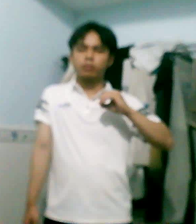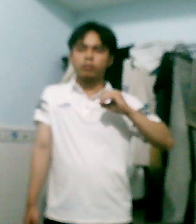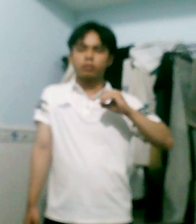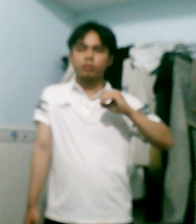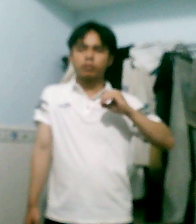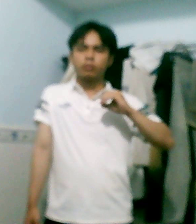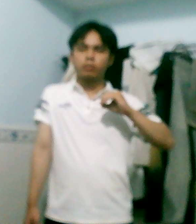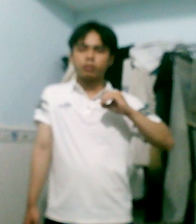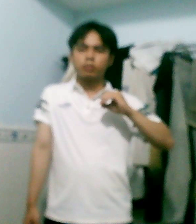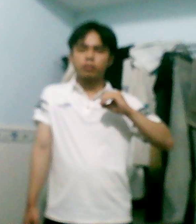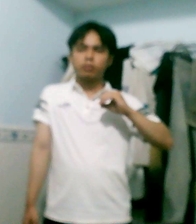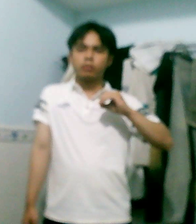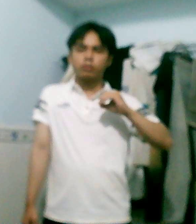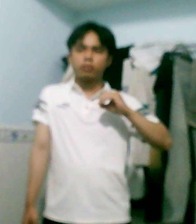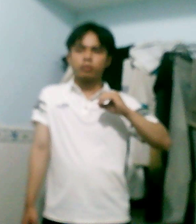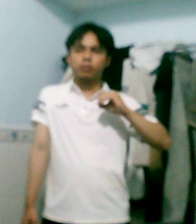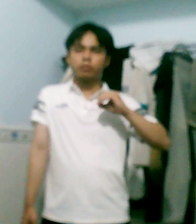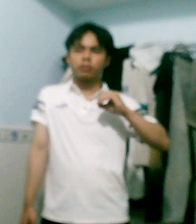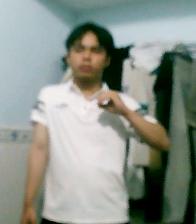o